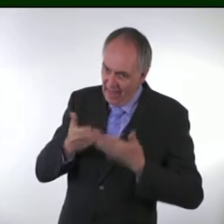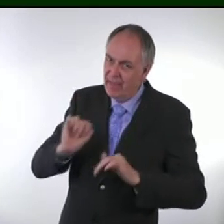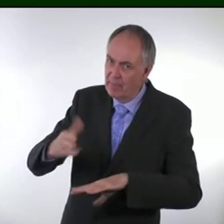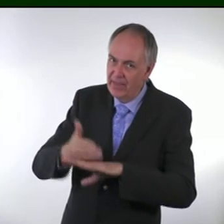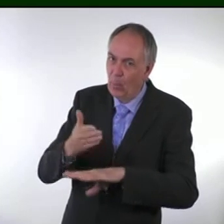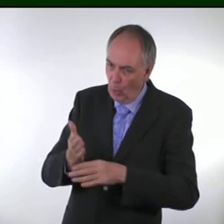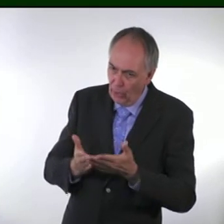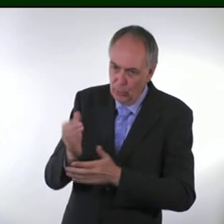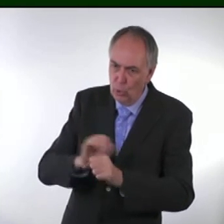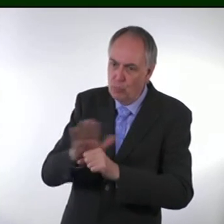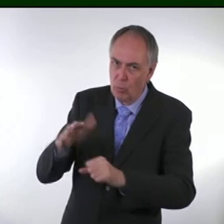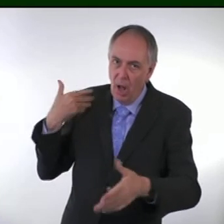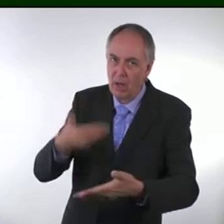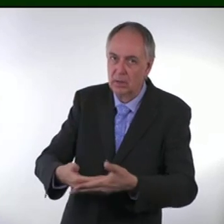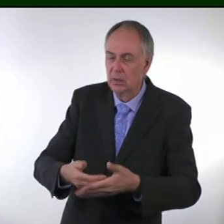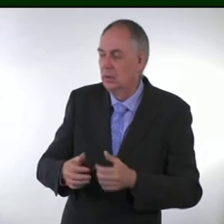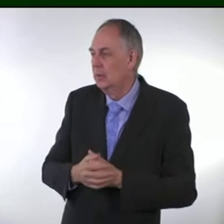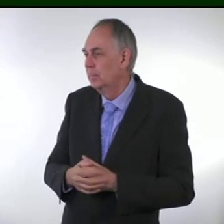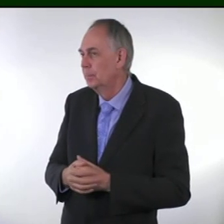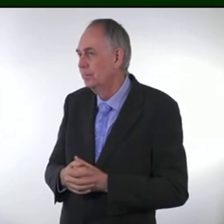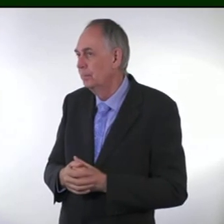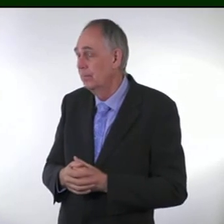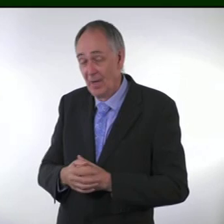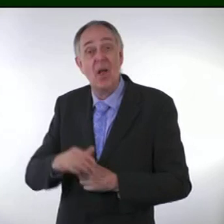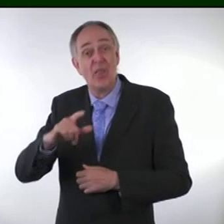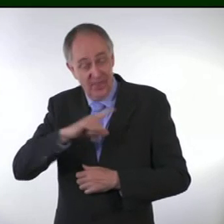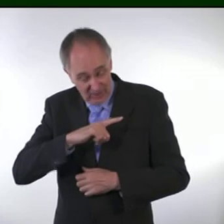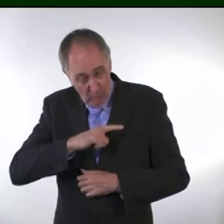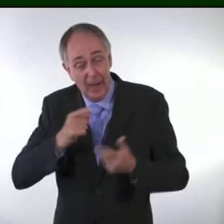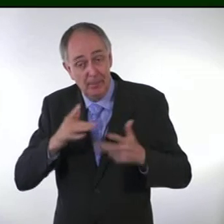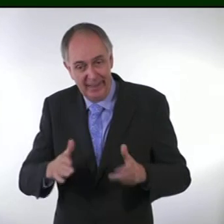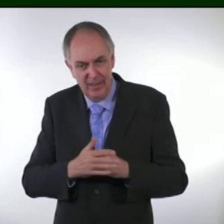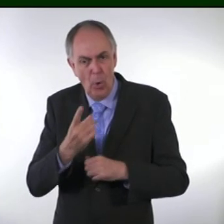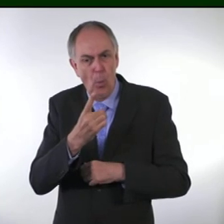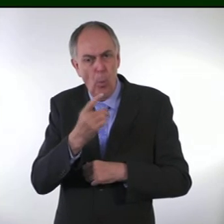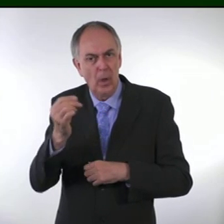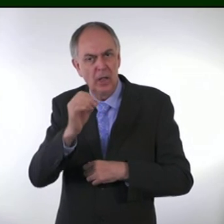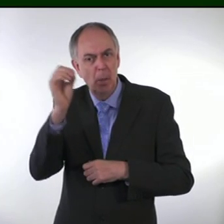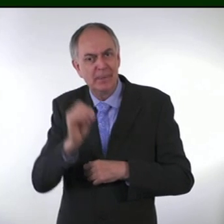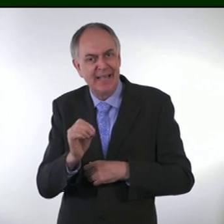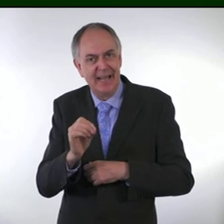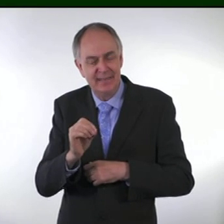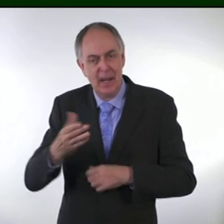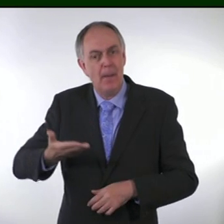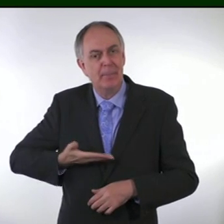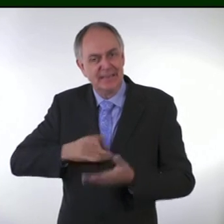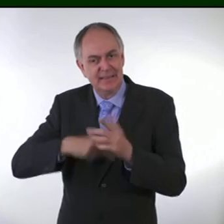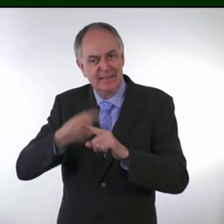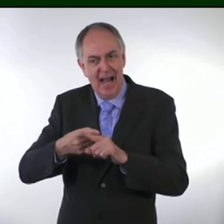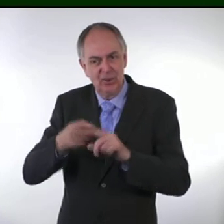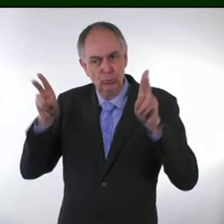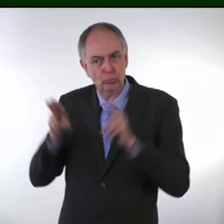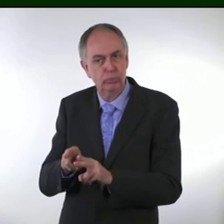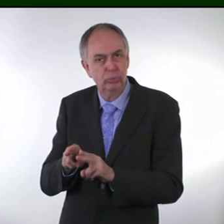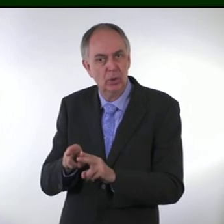My honourable Friend is absolutely right. That is why we have provided 100% business rate relief for all new fibre investment.